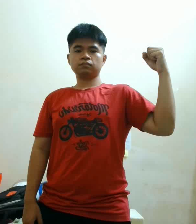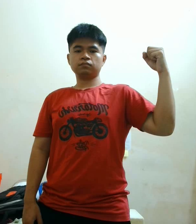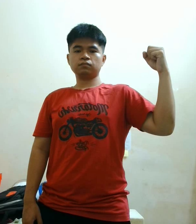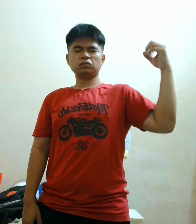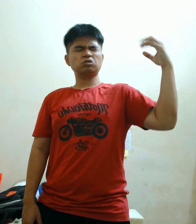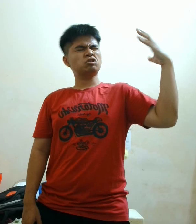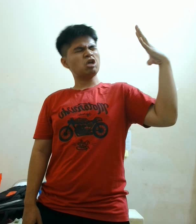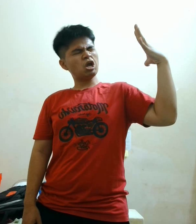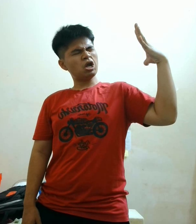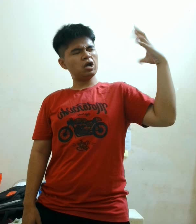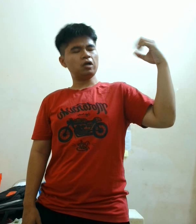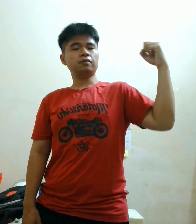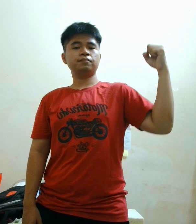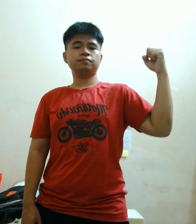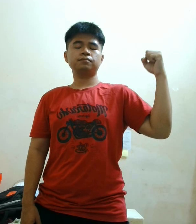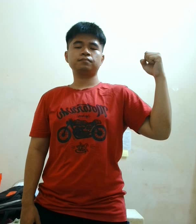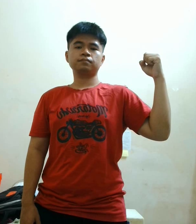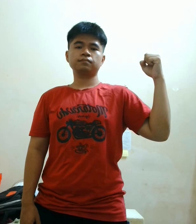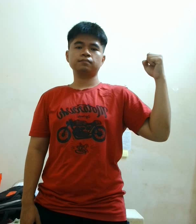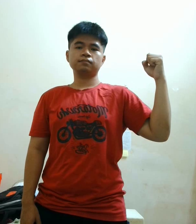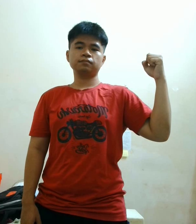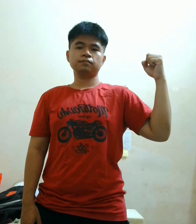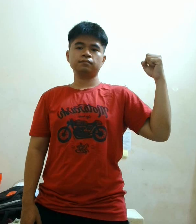troi nang